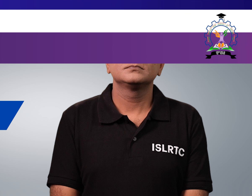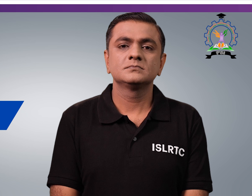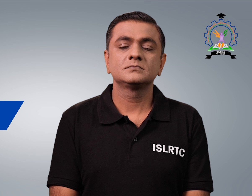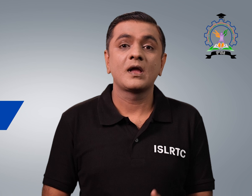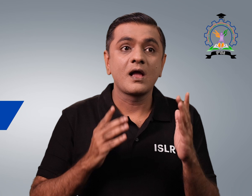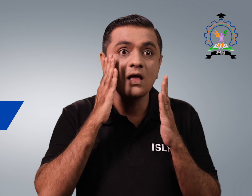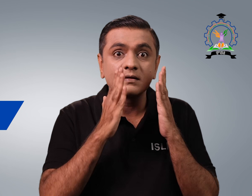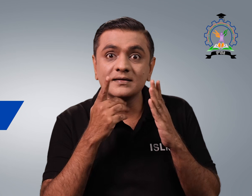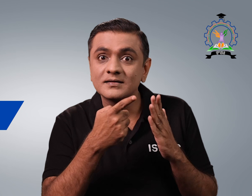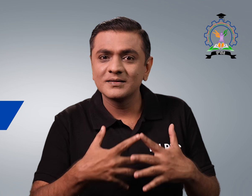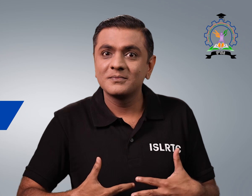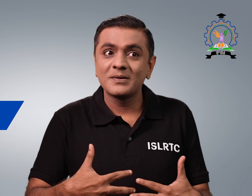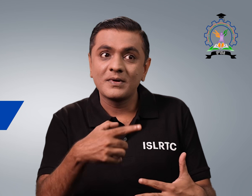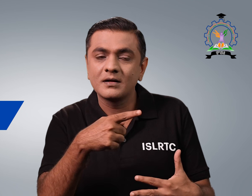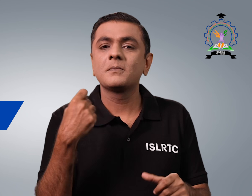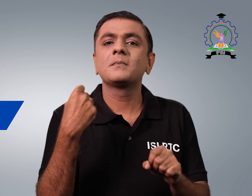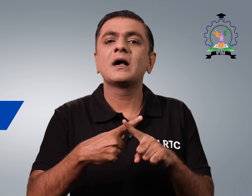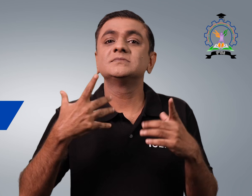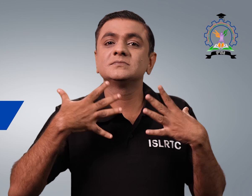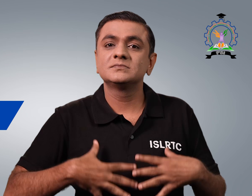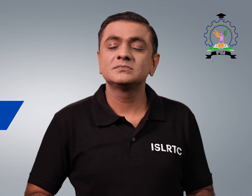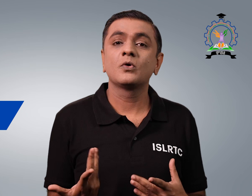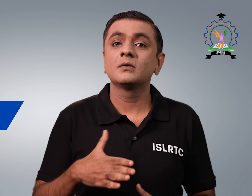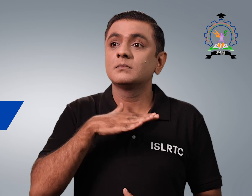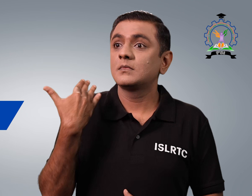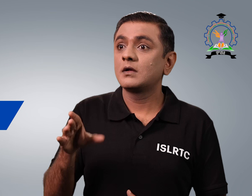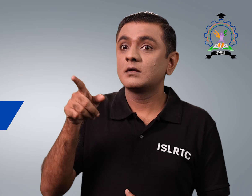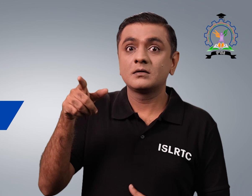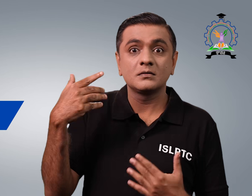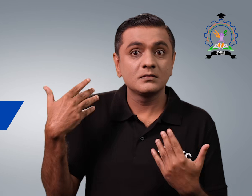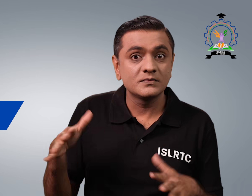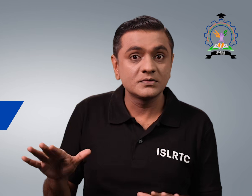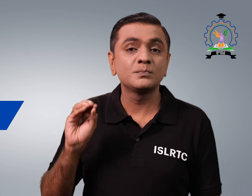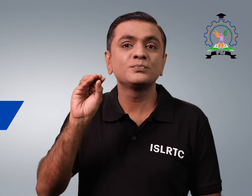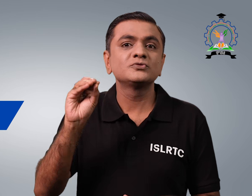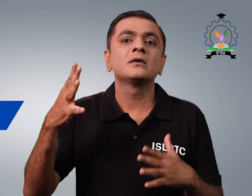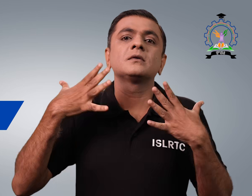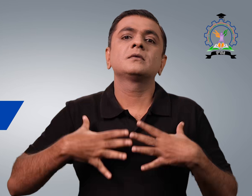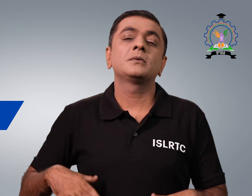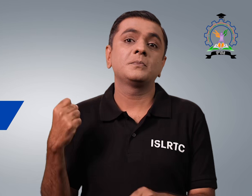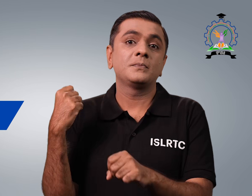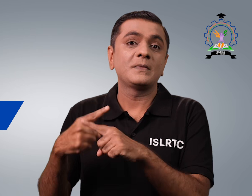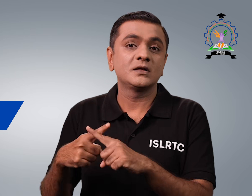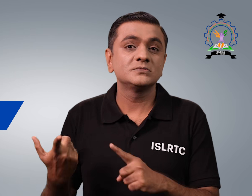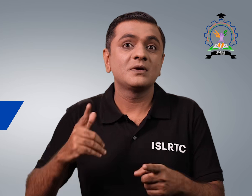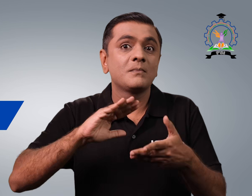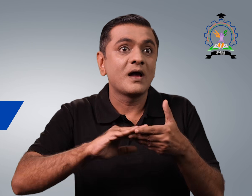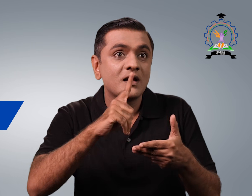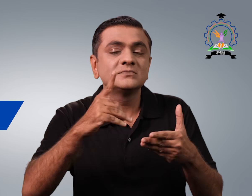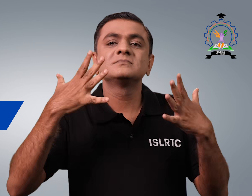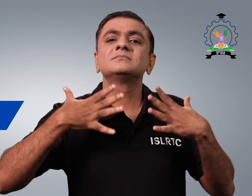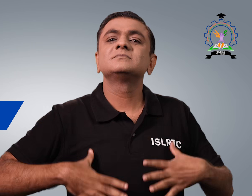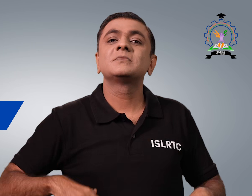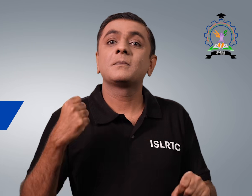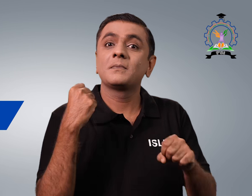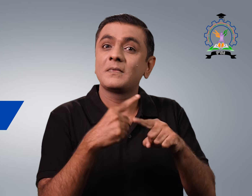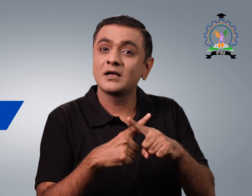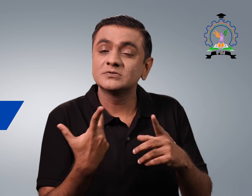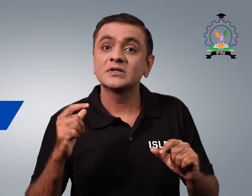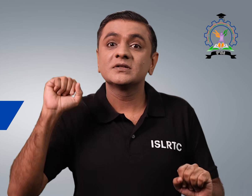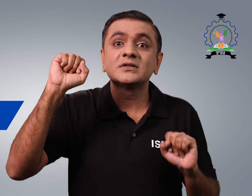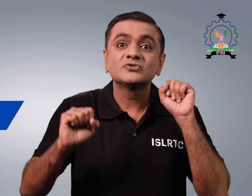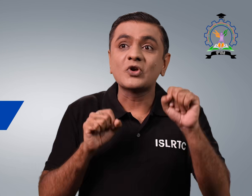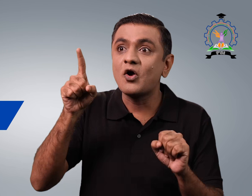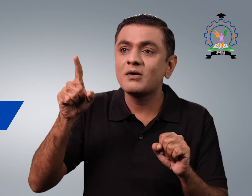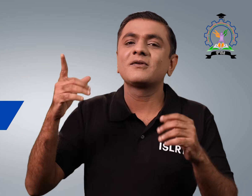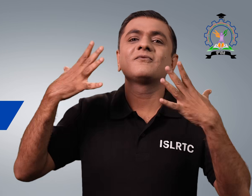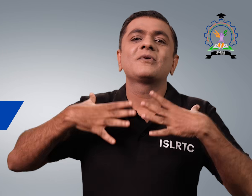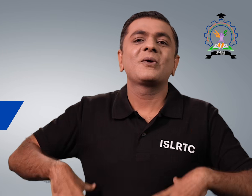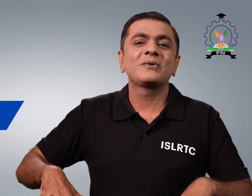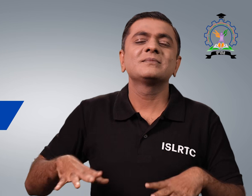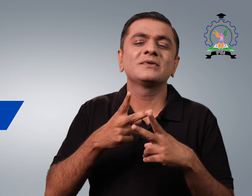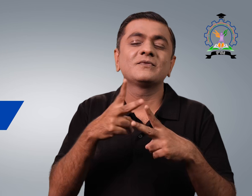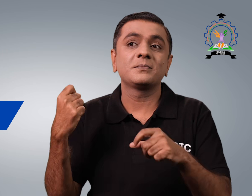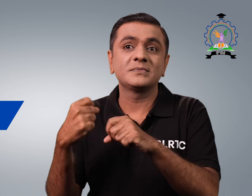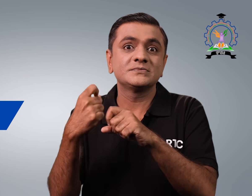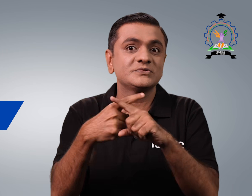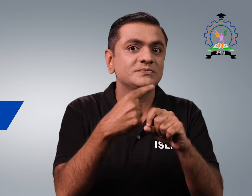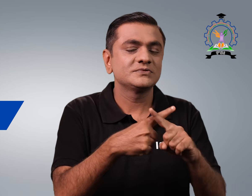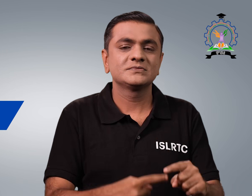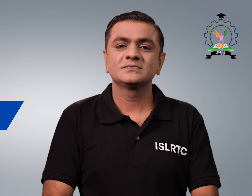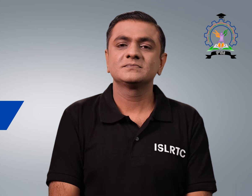Outfit refers clothes worn for a specific occasion like holi, baby shower, funeral, wedding, discotheque, etc.